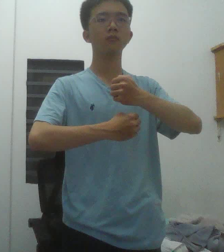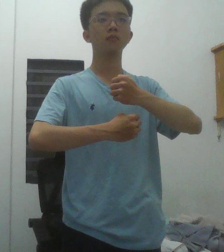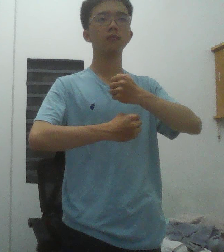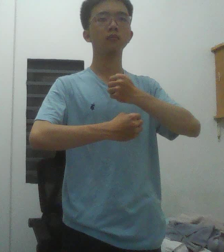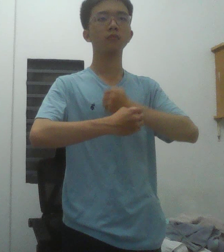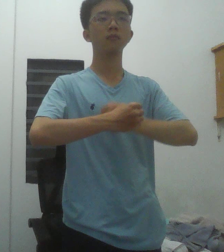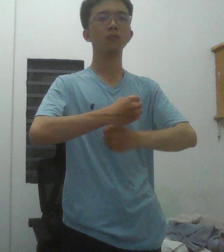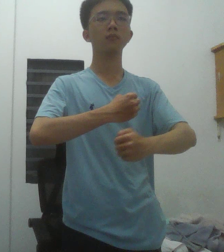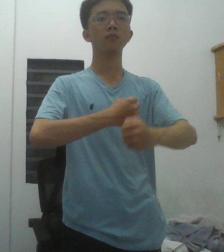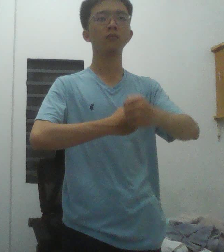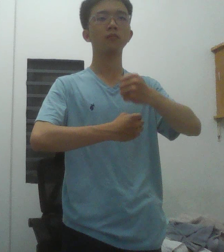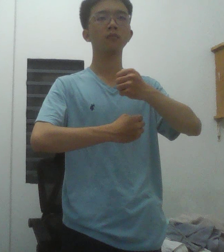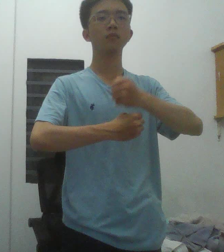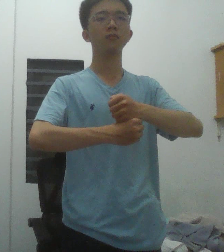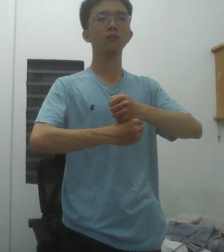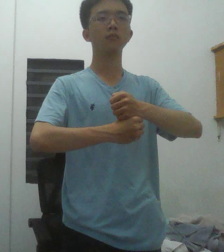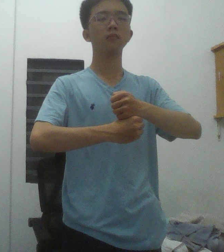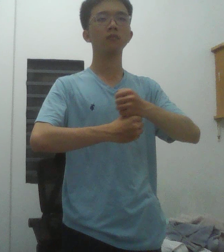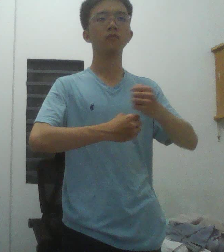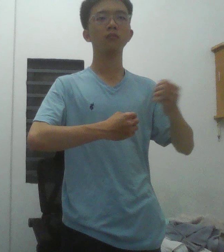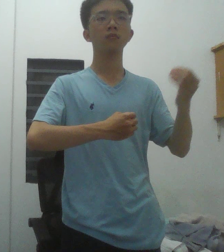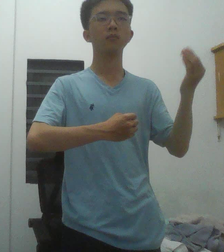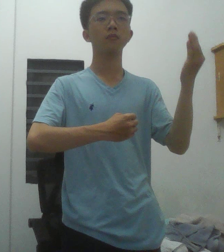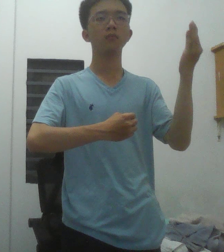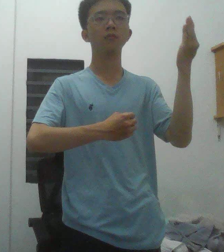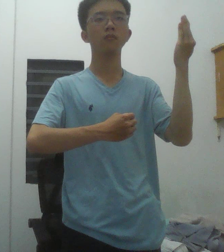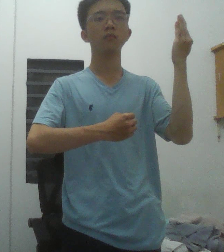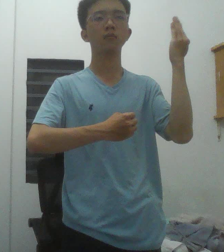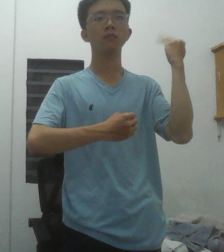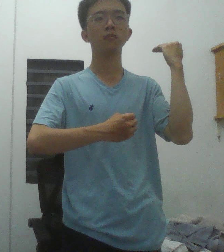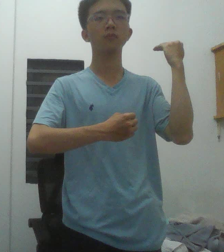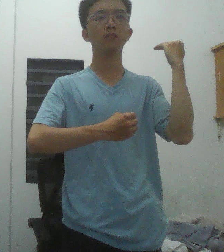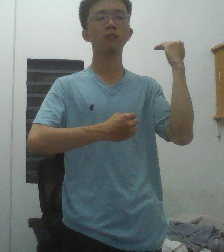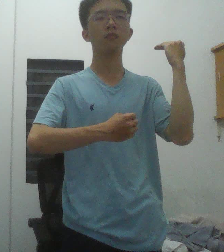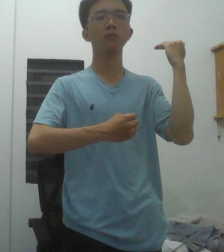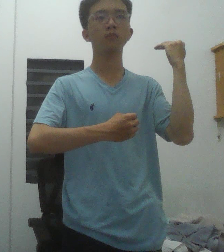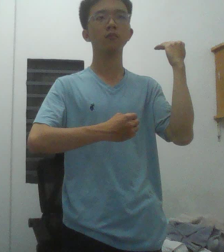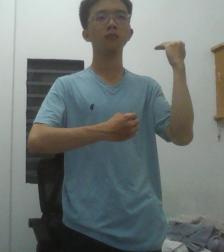nam truoc